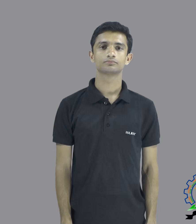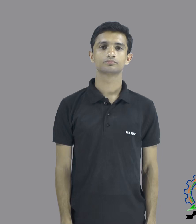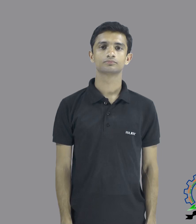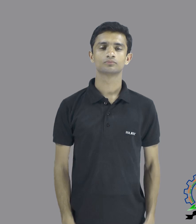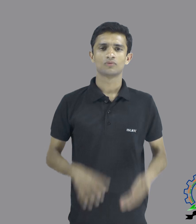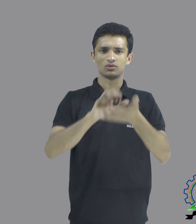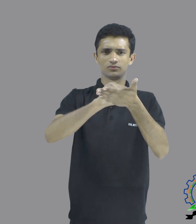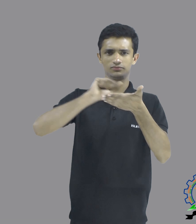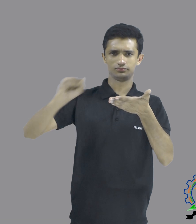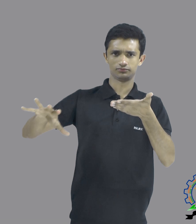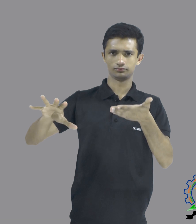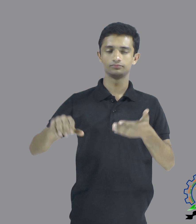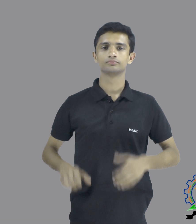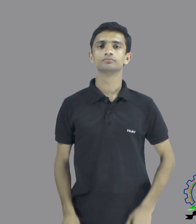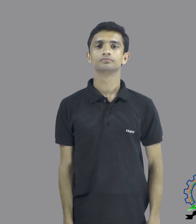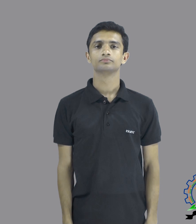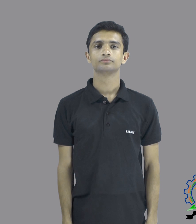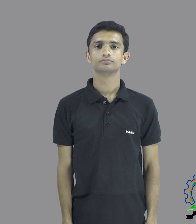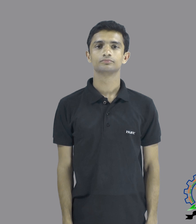Remove Delete